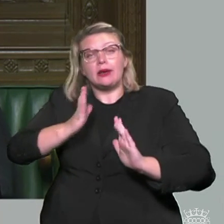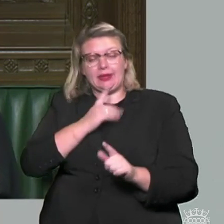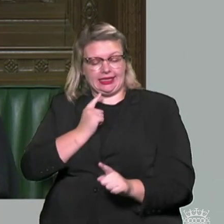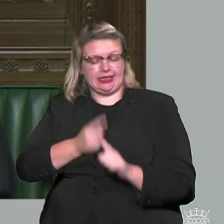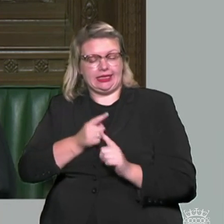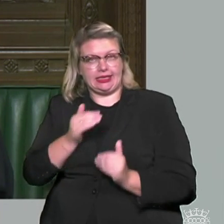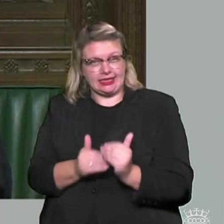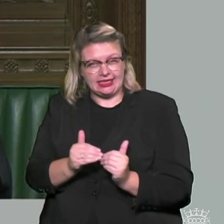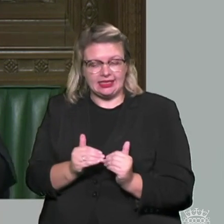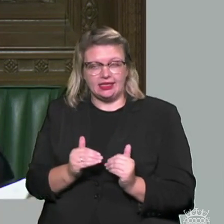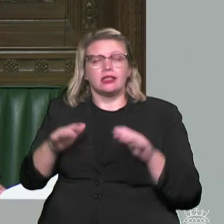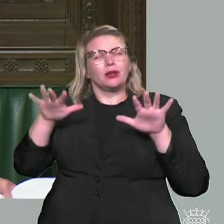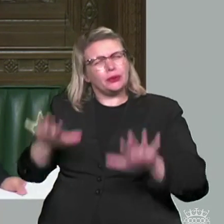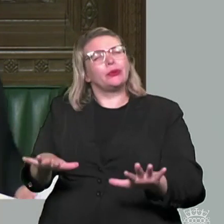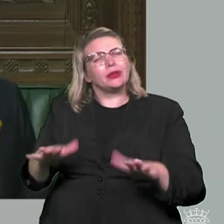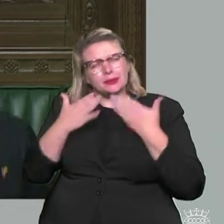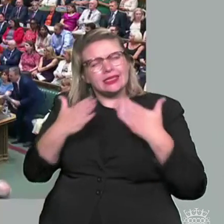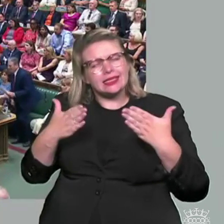It would be more helpful if we got through things.